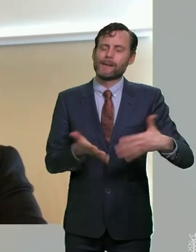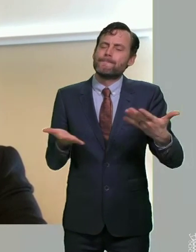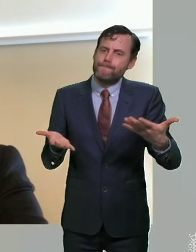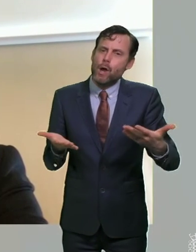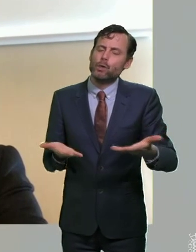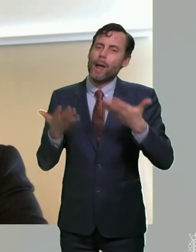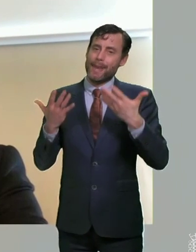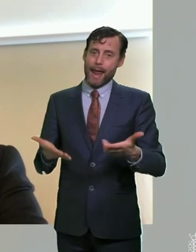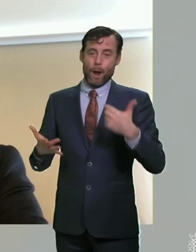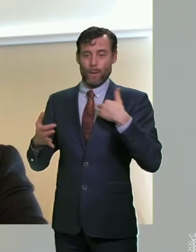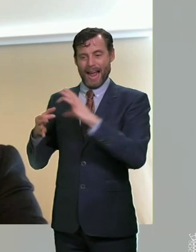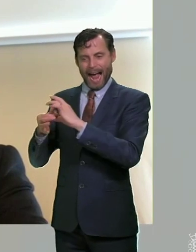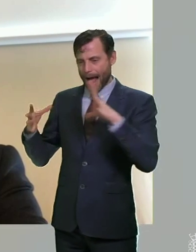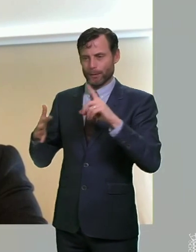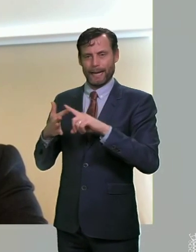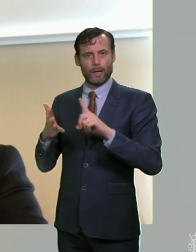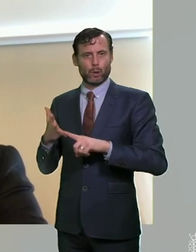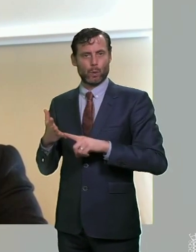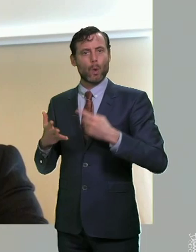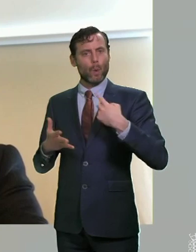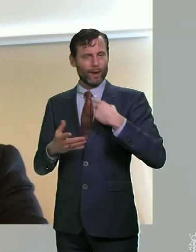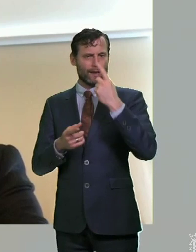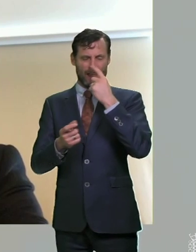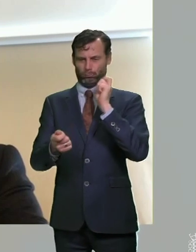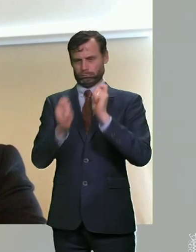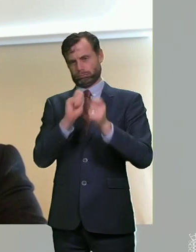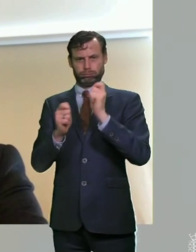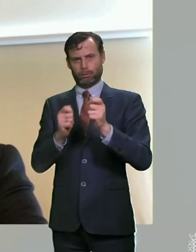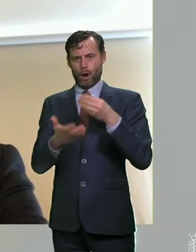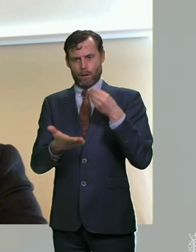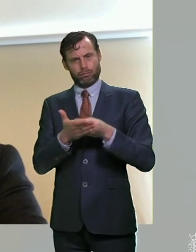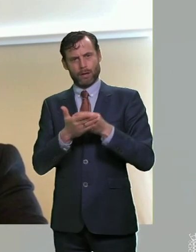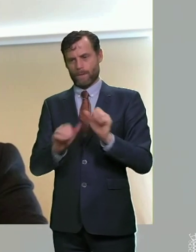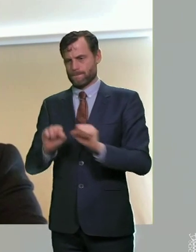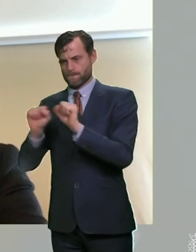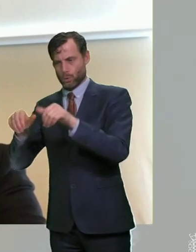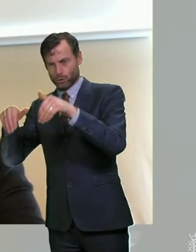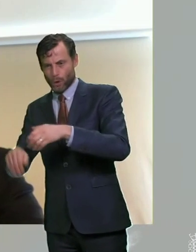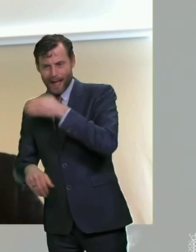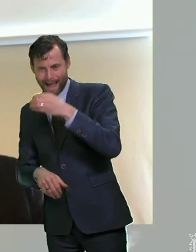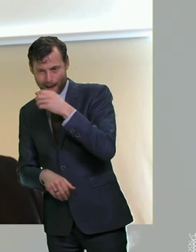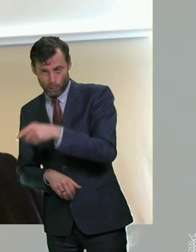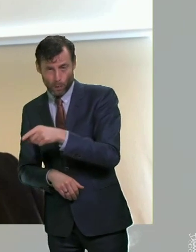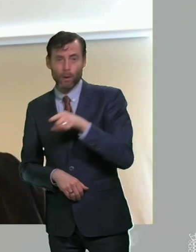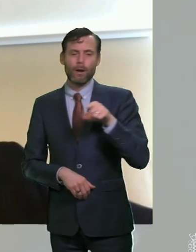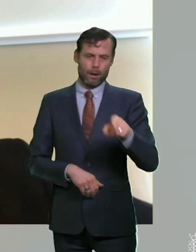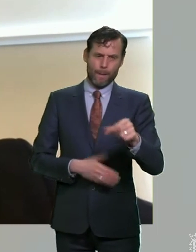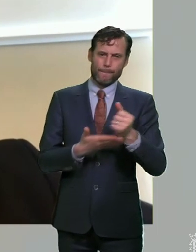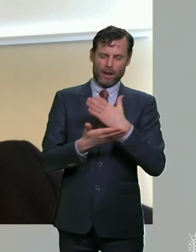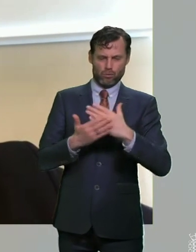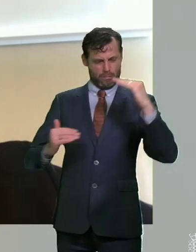Differentiation in favour of on-sales could deliver great benefits to pubs in communities such as Clacton, at nil cost to the taxpayer.